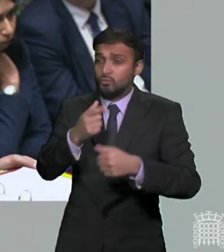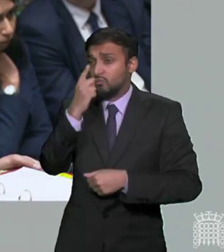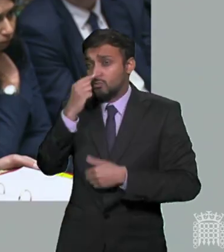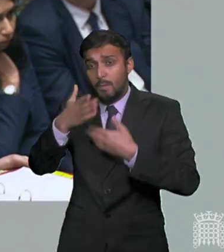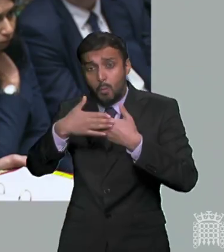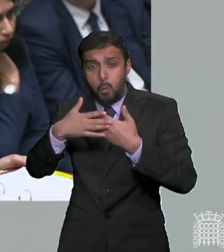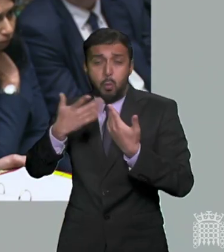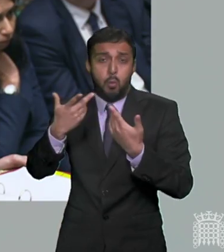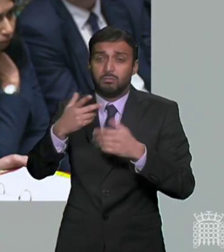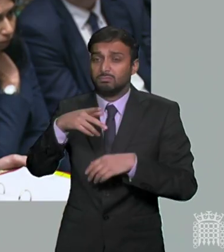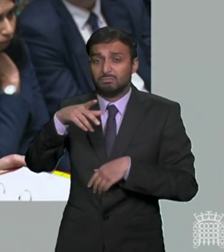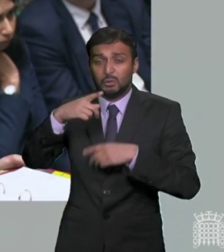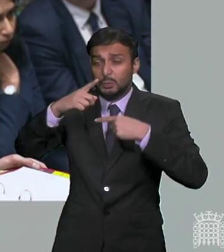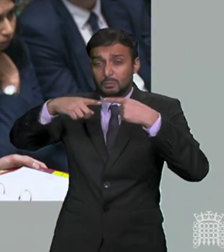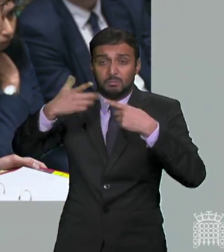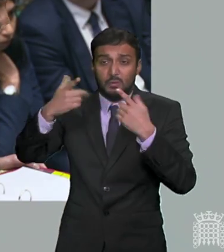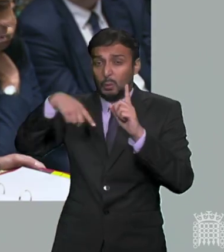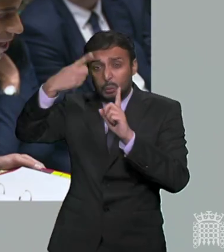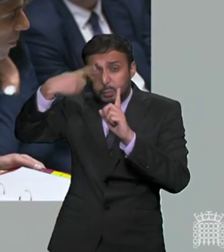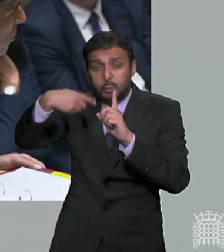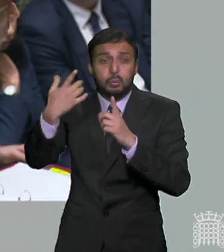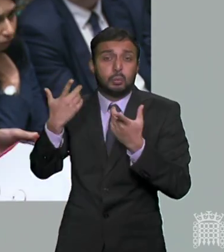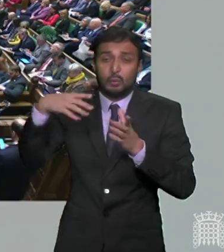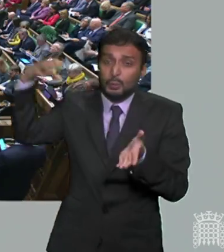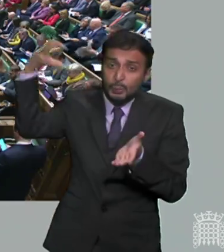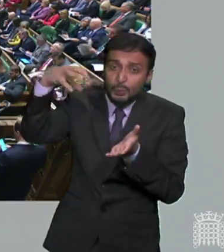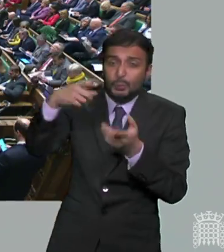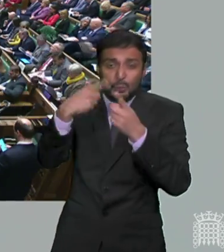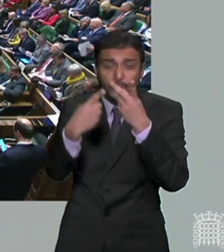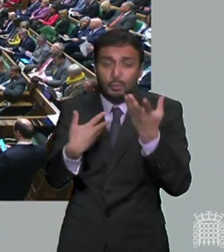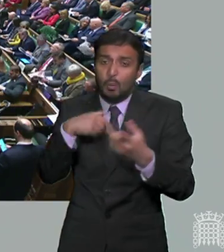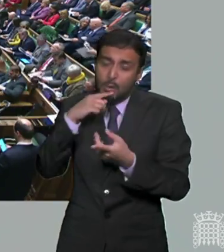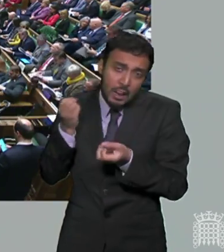That is the kind of positive project that we should be focused on, and that is what we will keep on delivering.